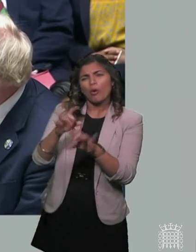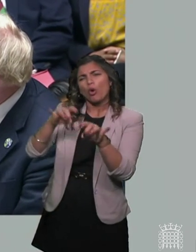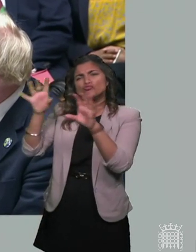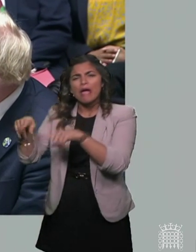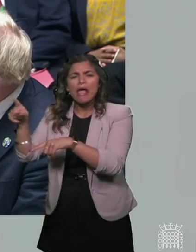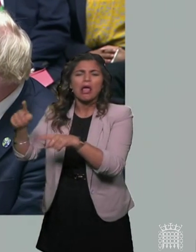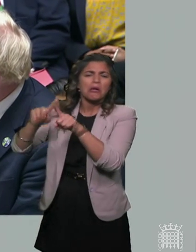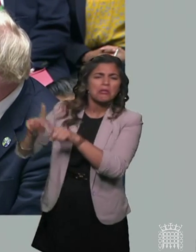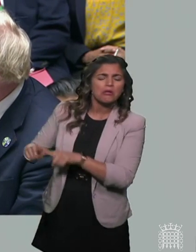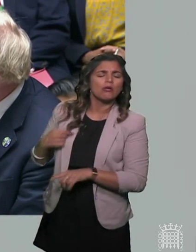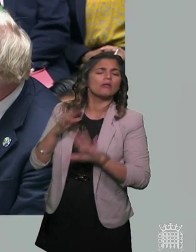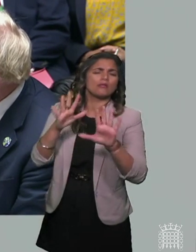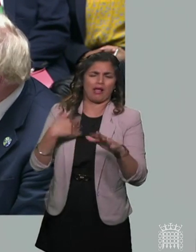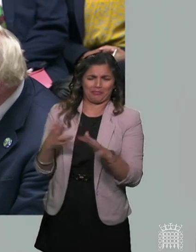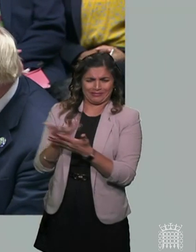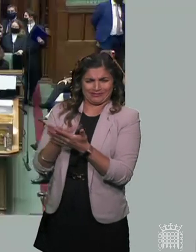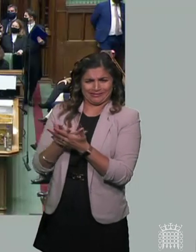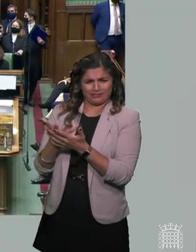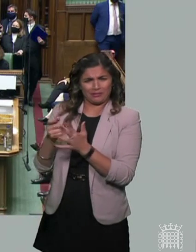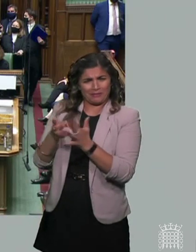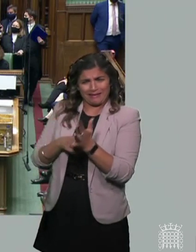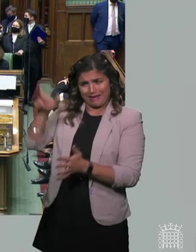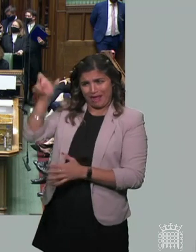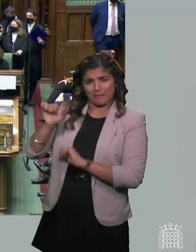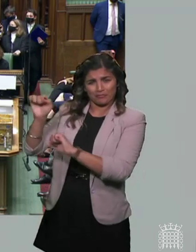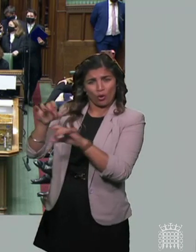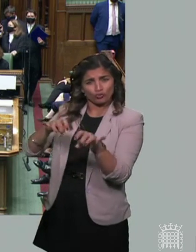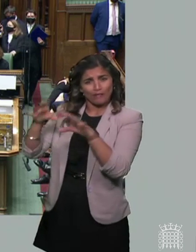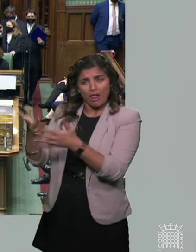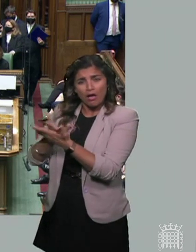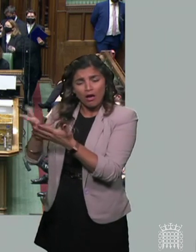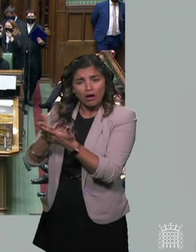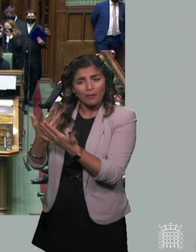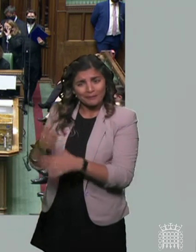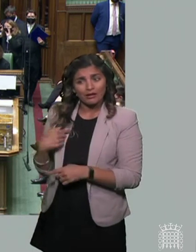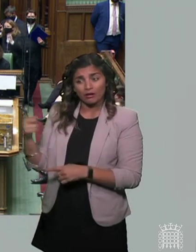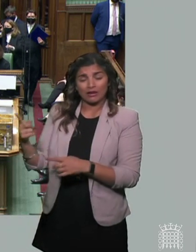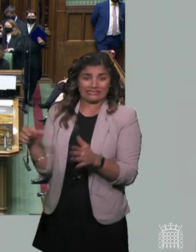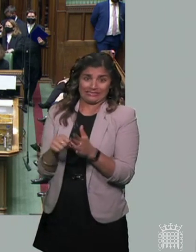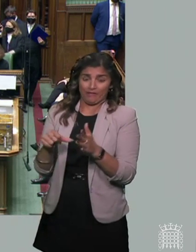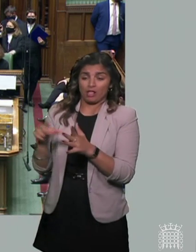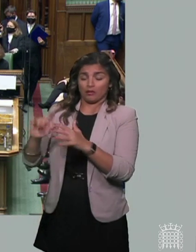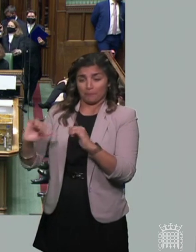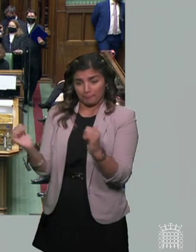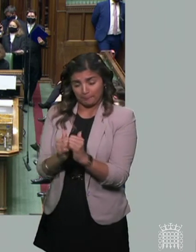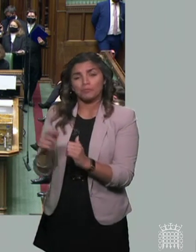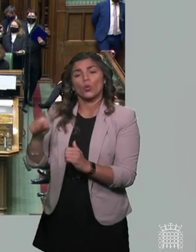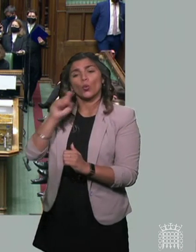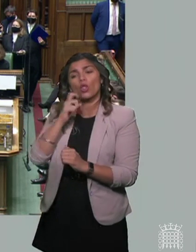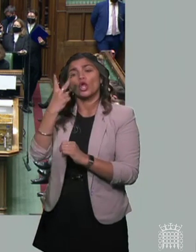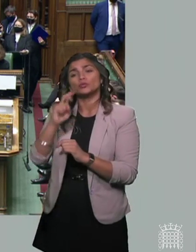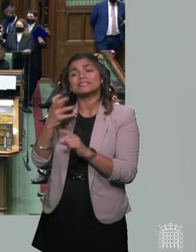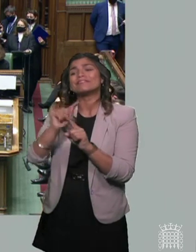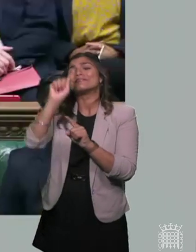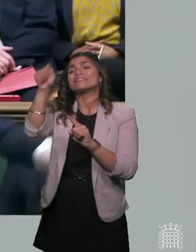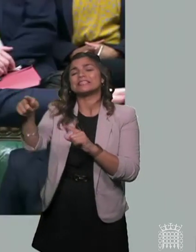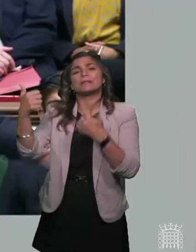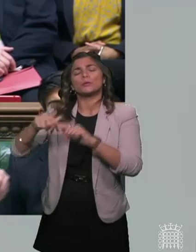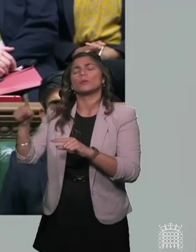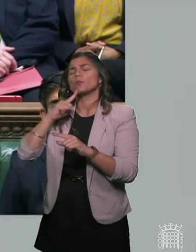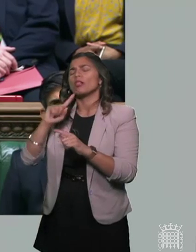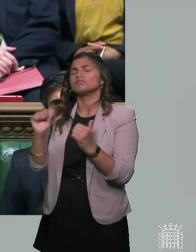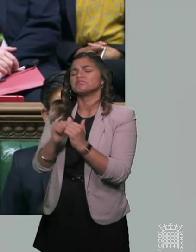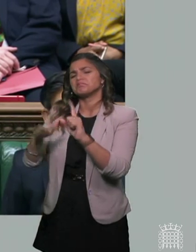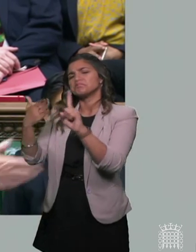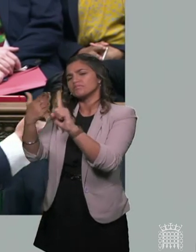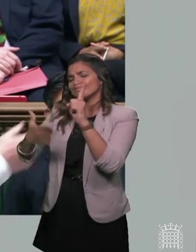I talked to the Prime Minister of Australia only recently, and Australia has just, with great difficulty, made the commitment to get to net zero by 2050.